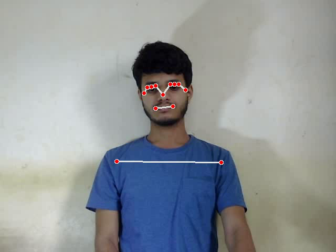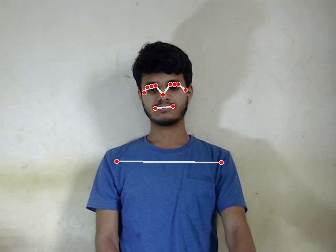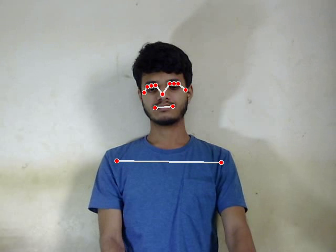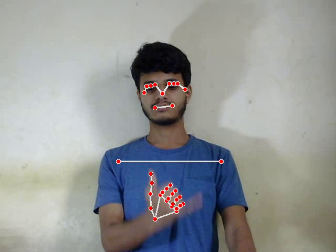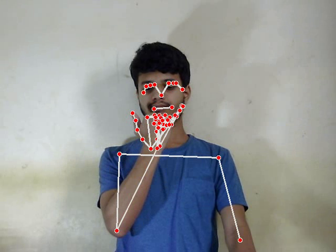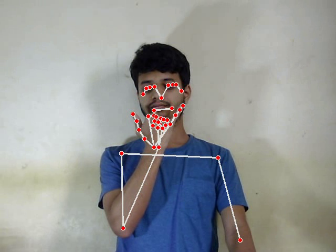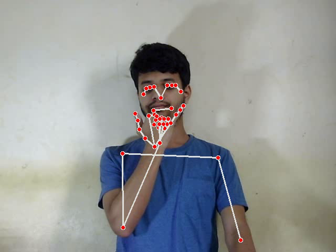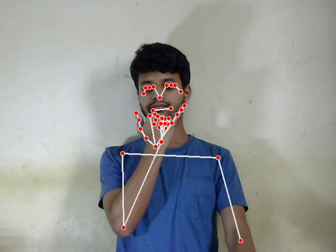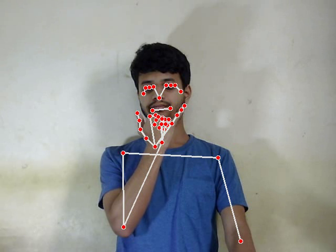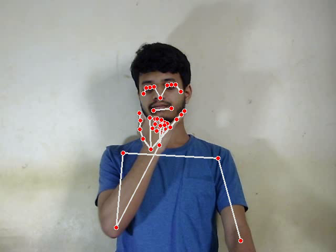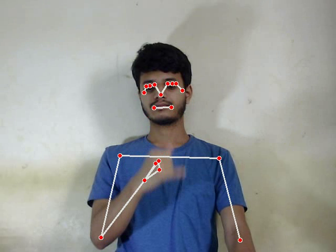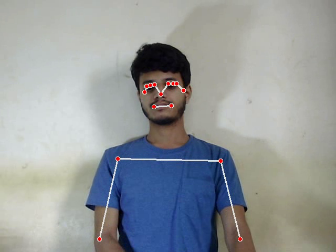wrong